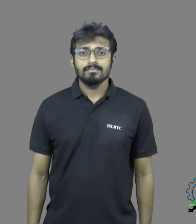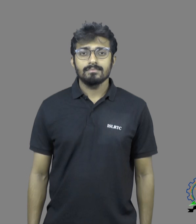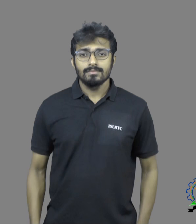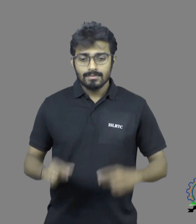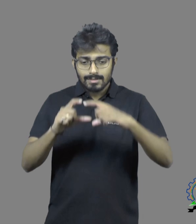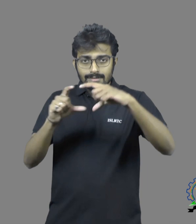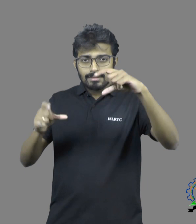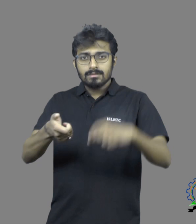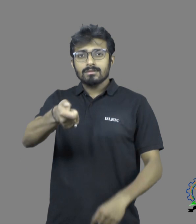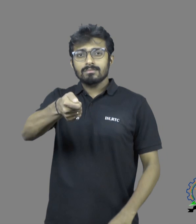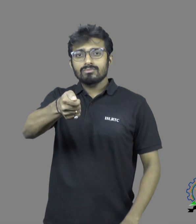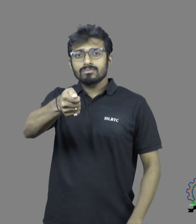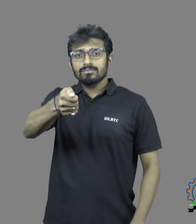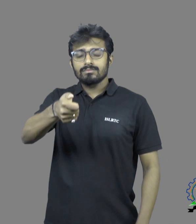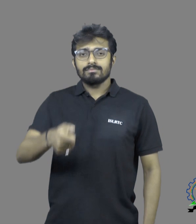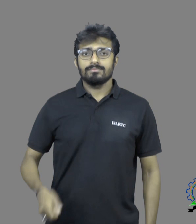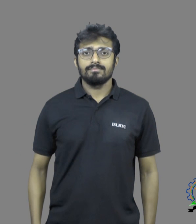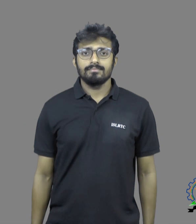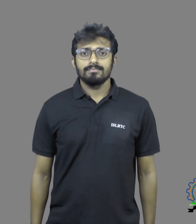Remote